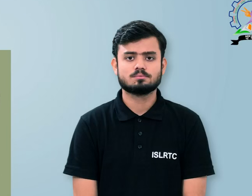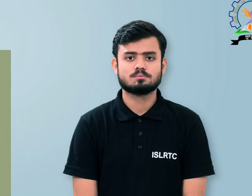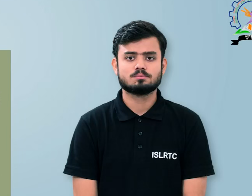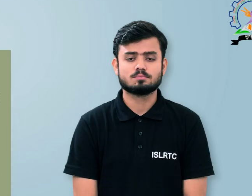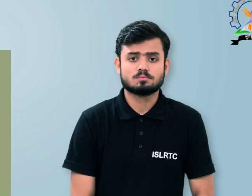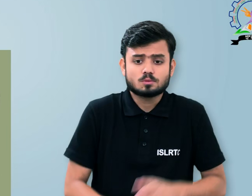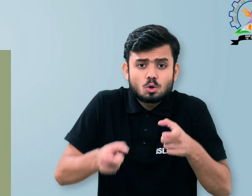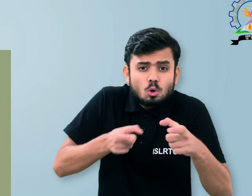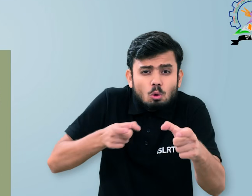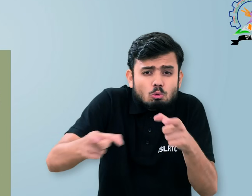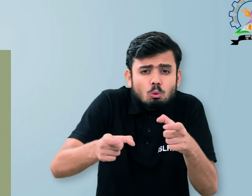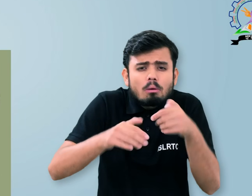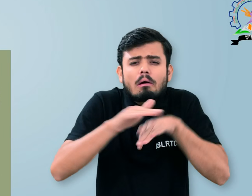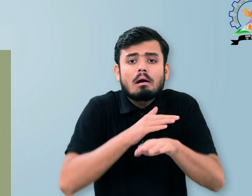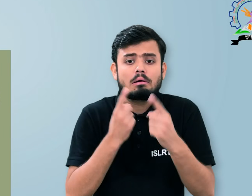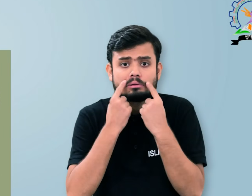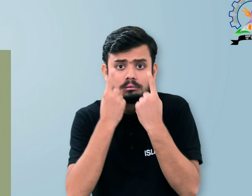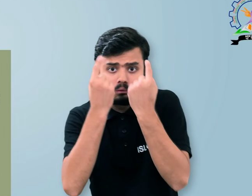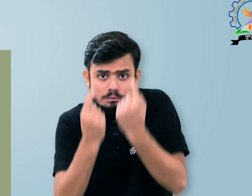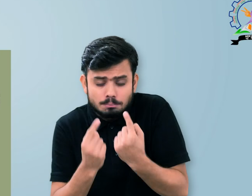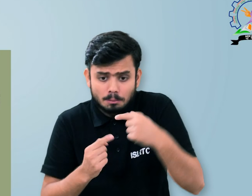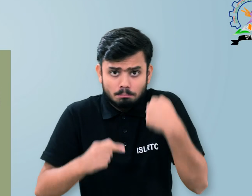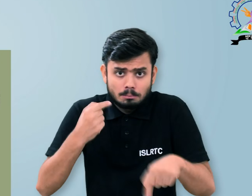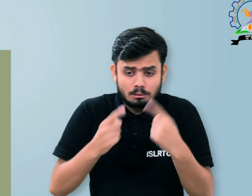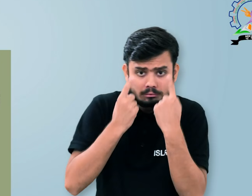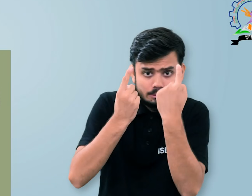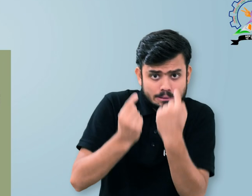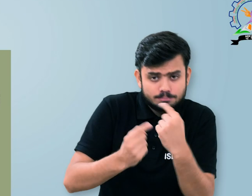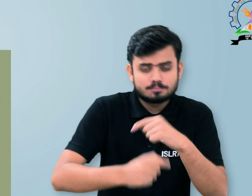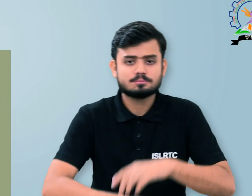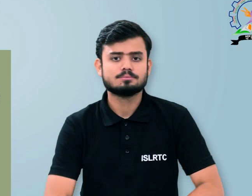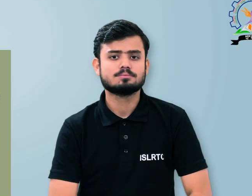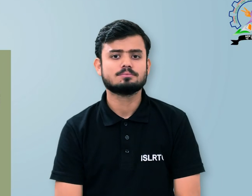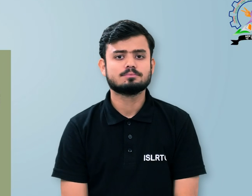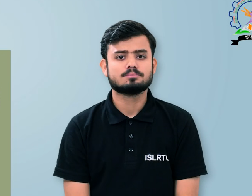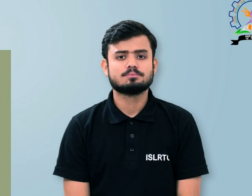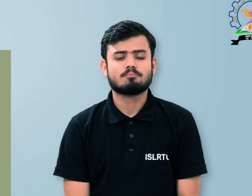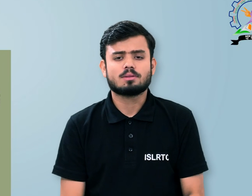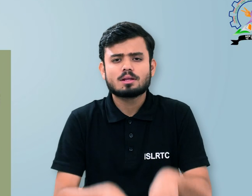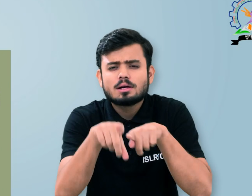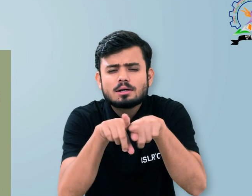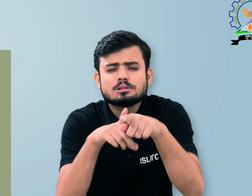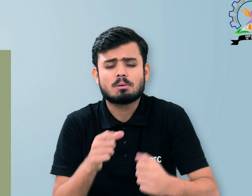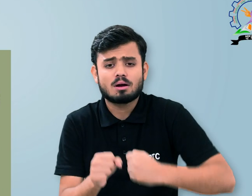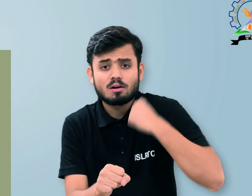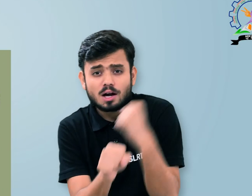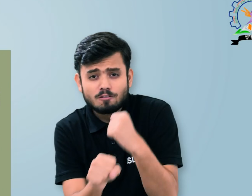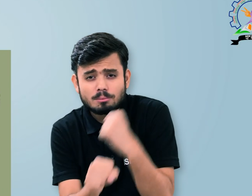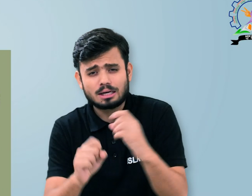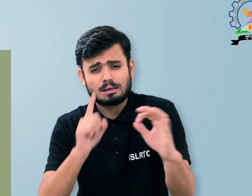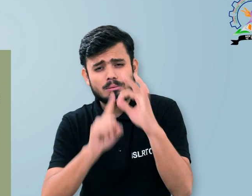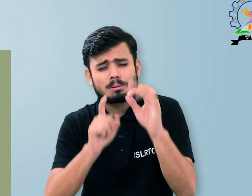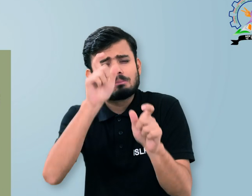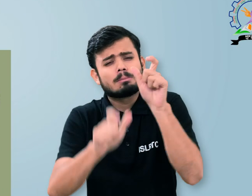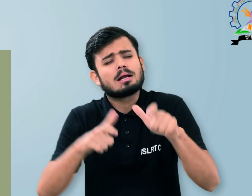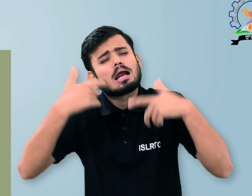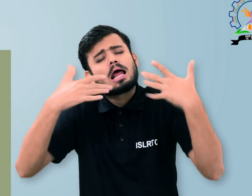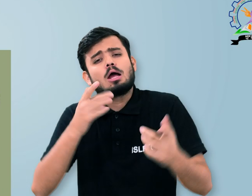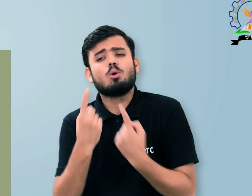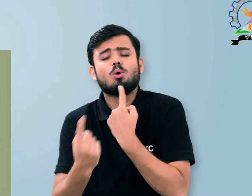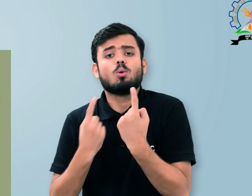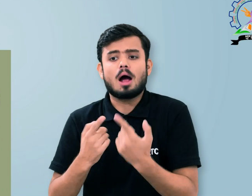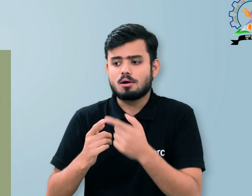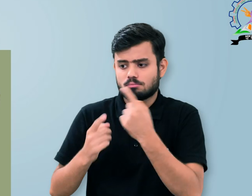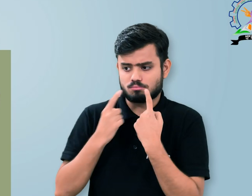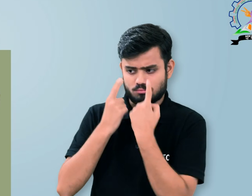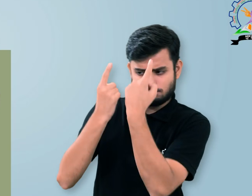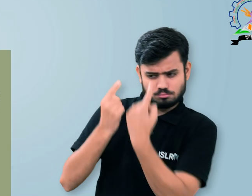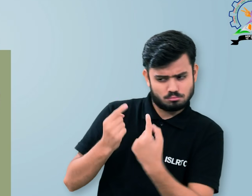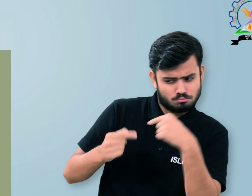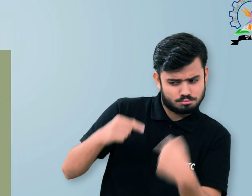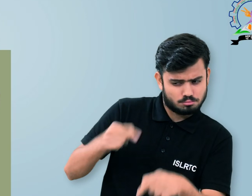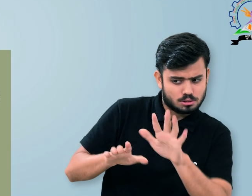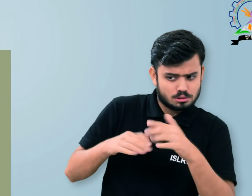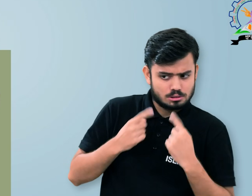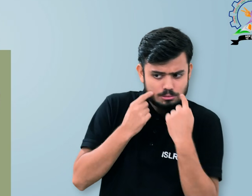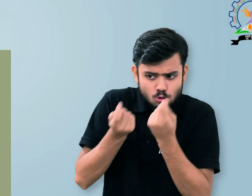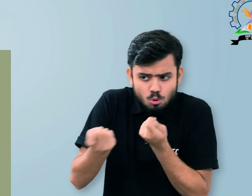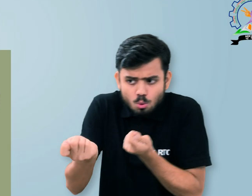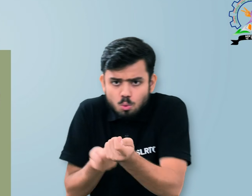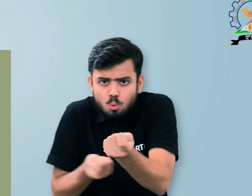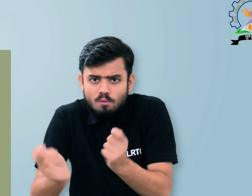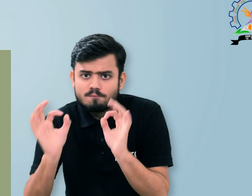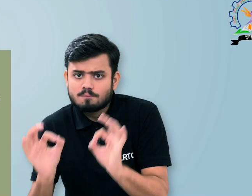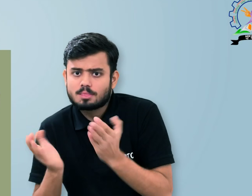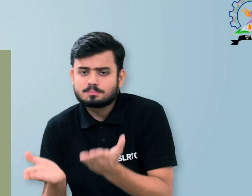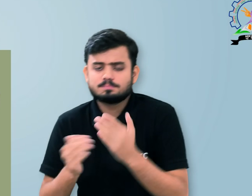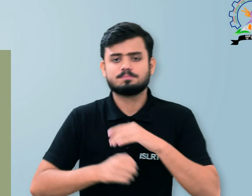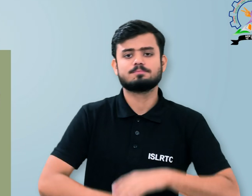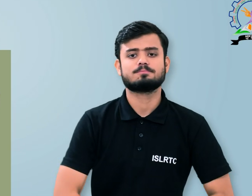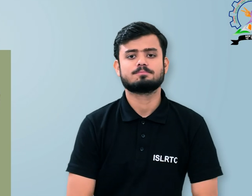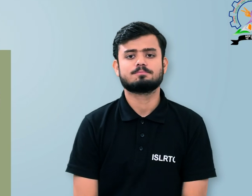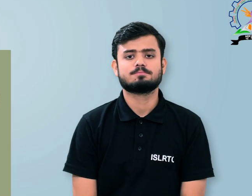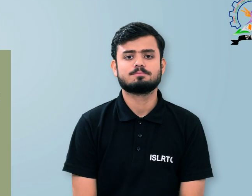Regulate It is to check that the activities of a business or organization are legal and follow official rules or laws.